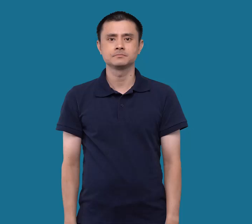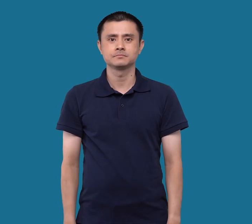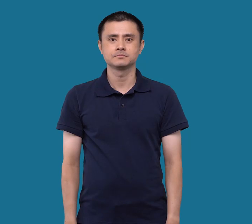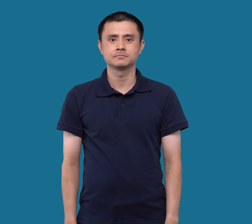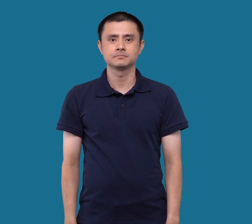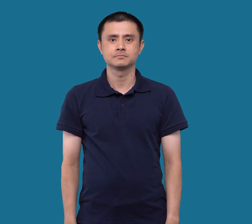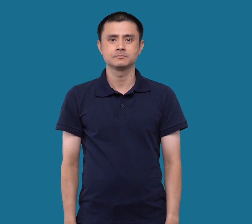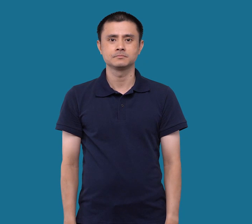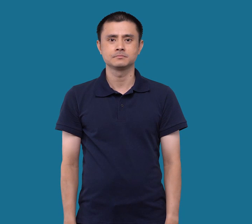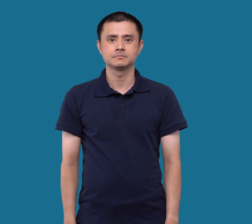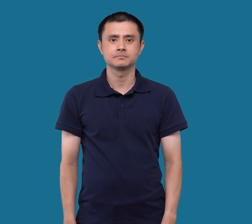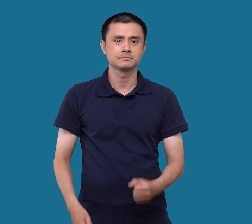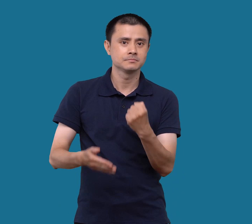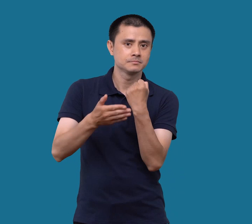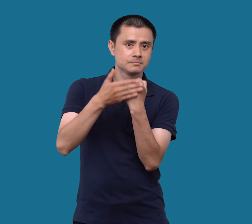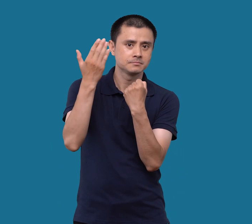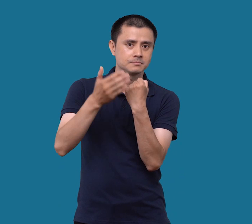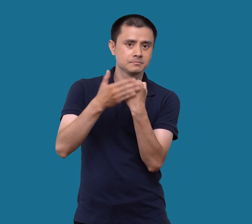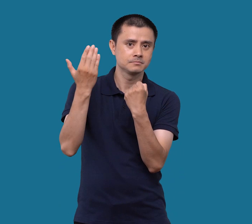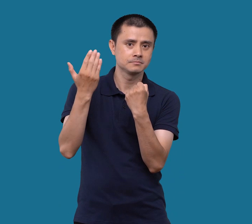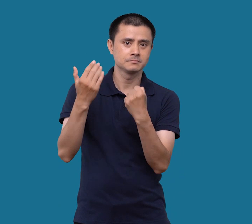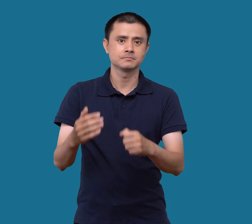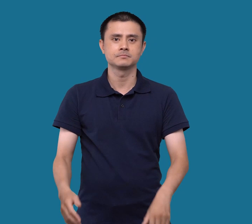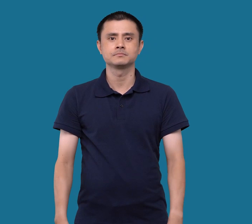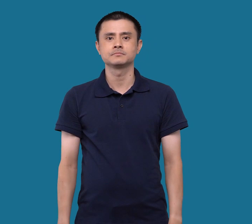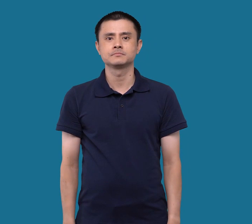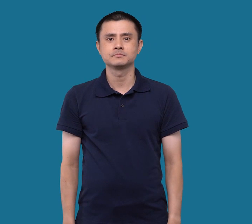Bắc Giang